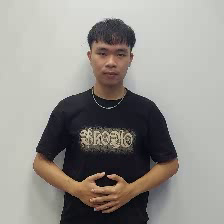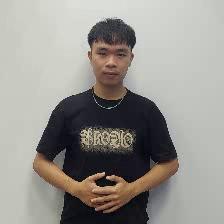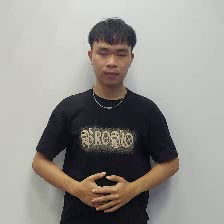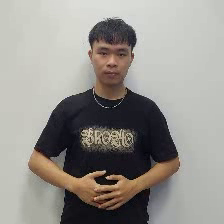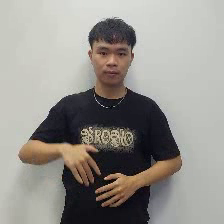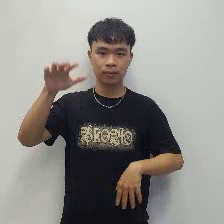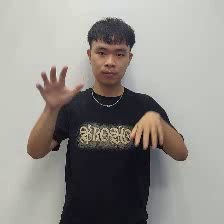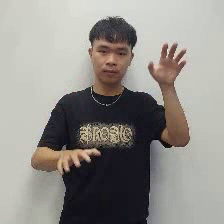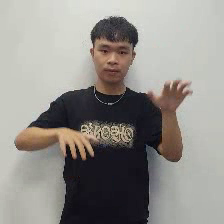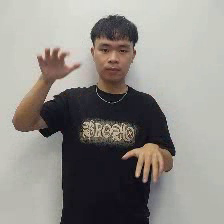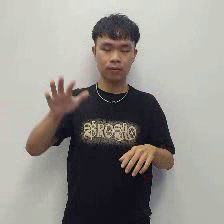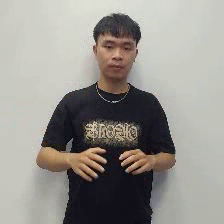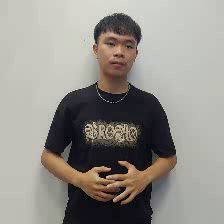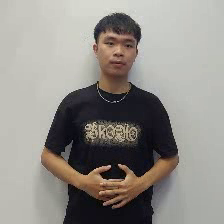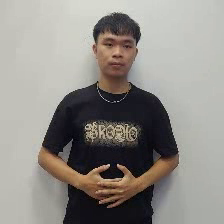Con gấu